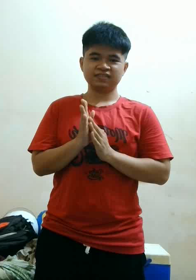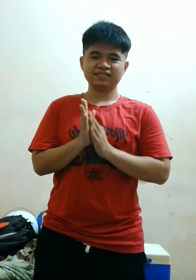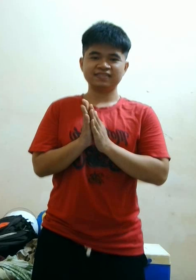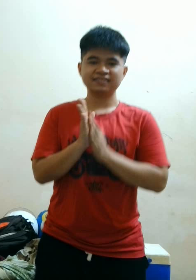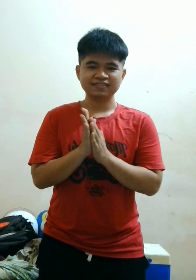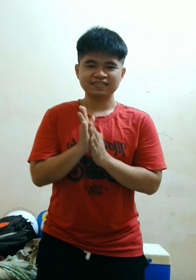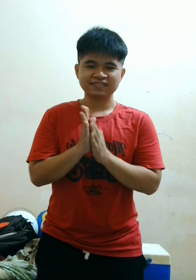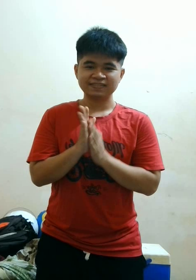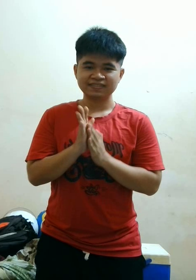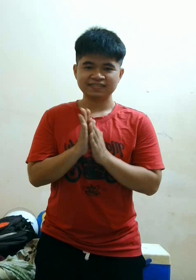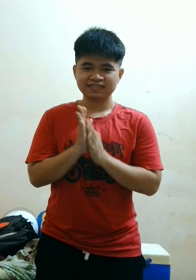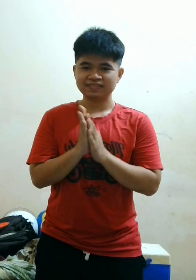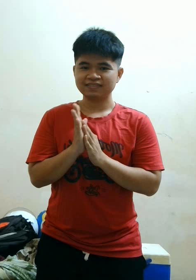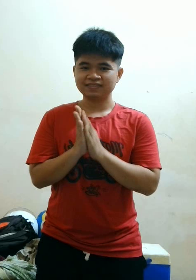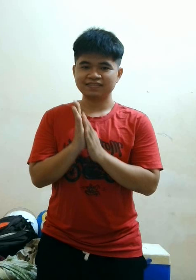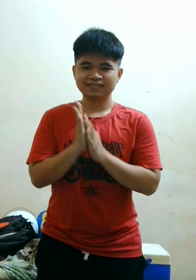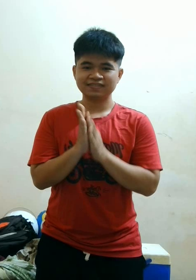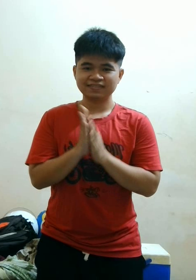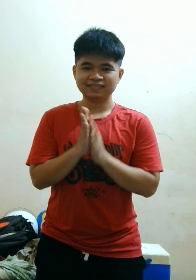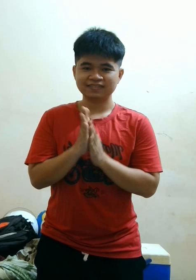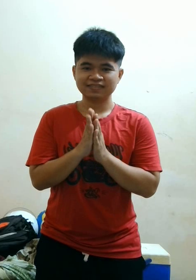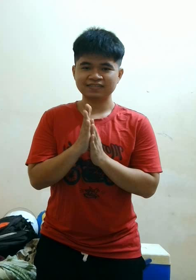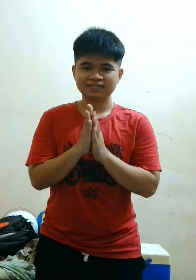hung thu